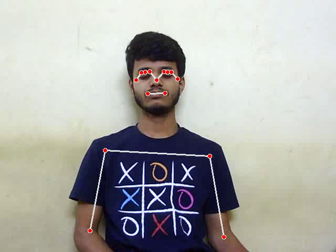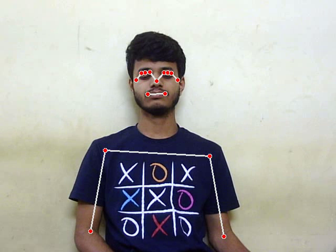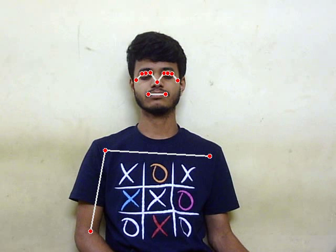when